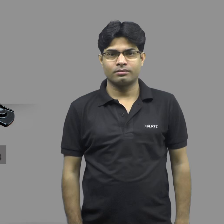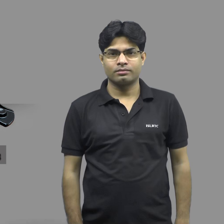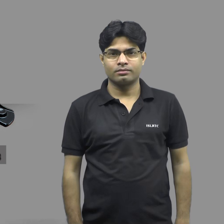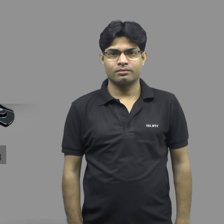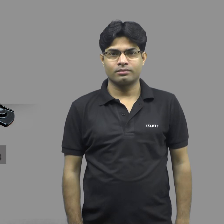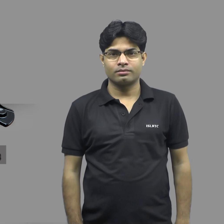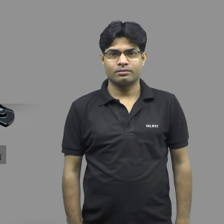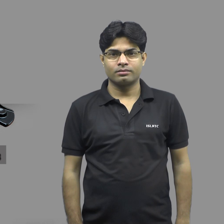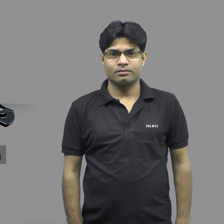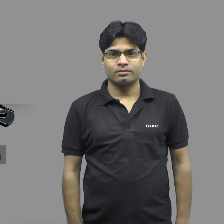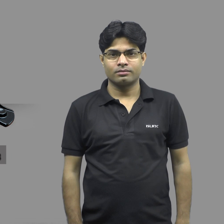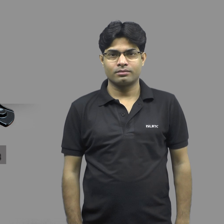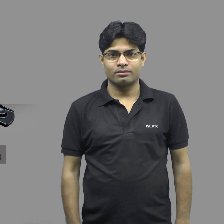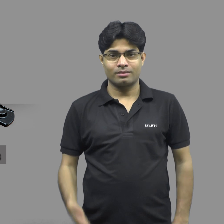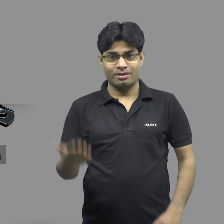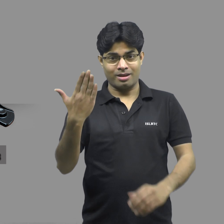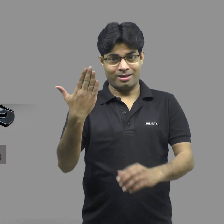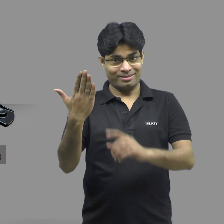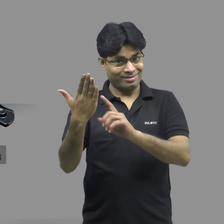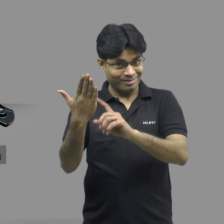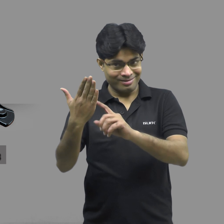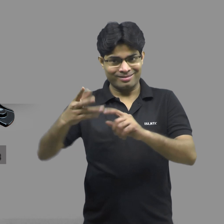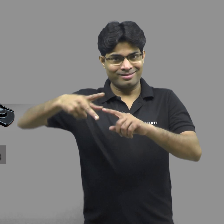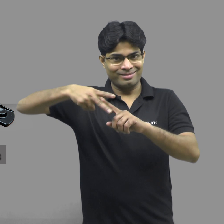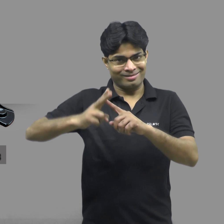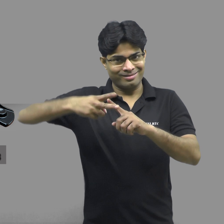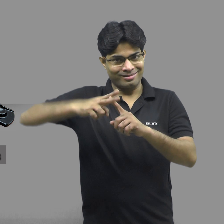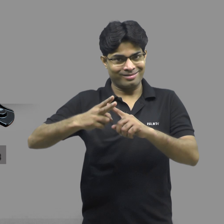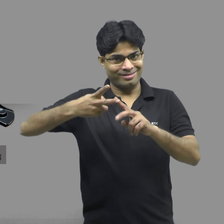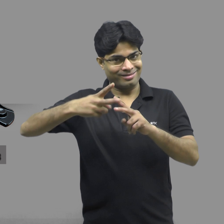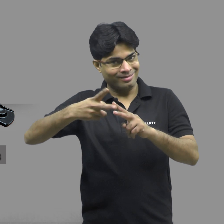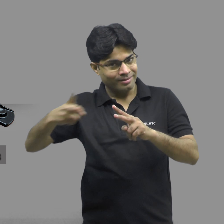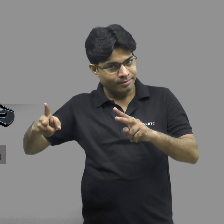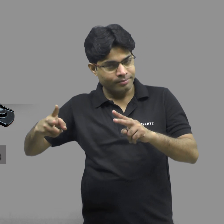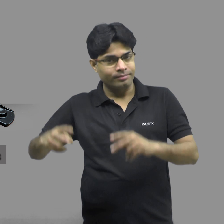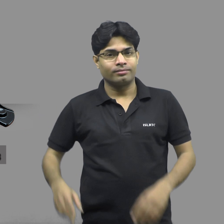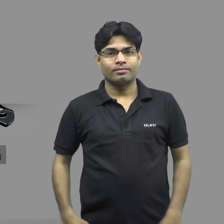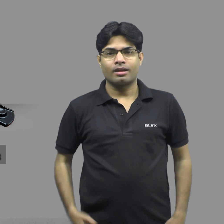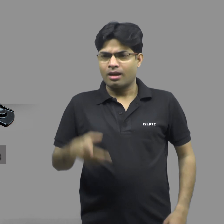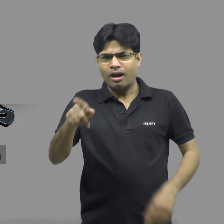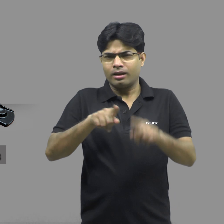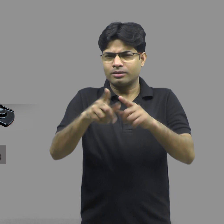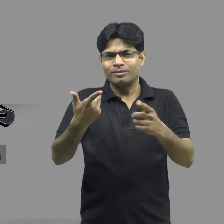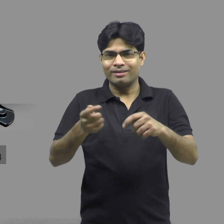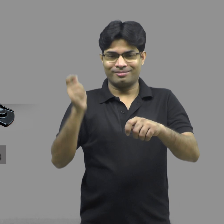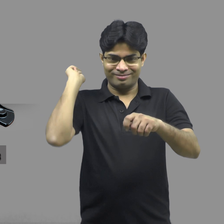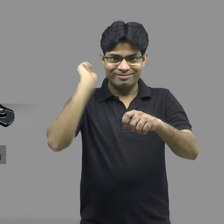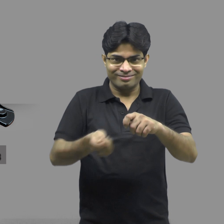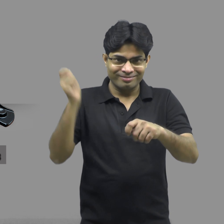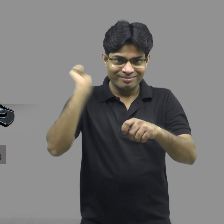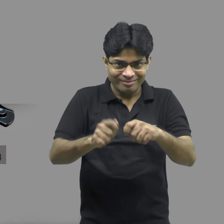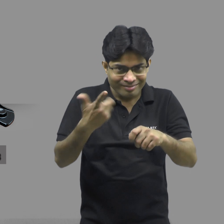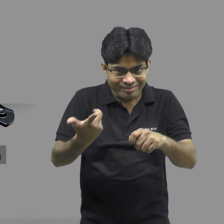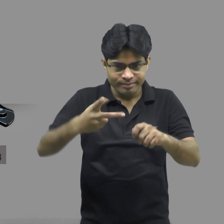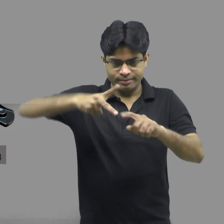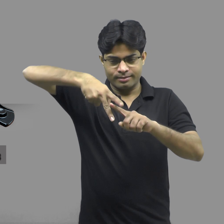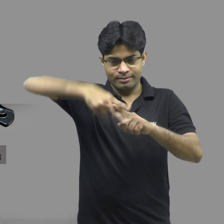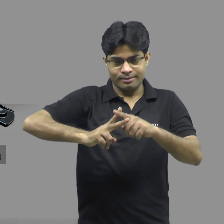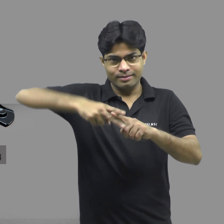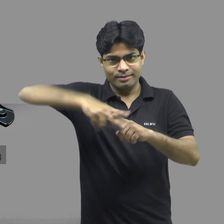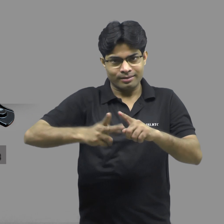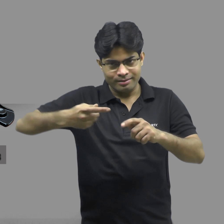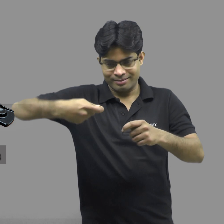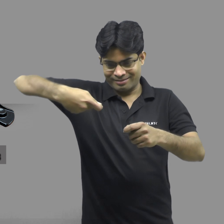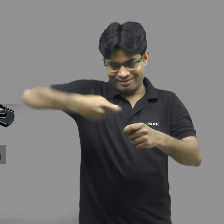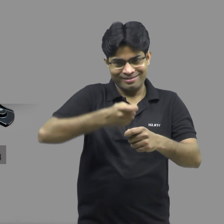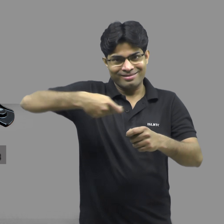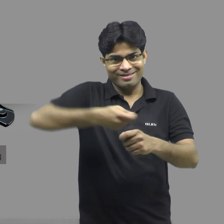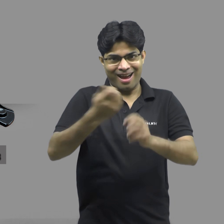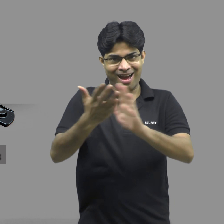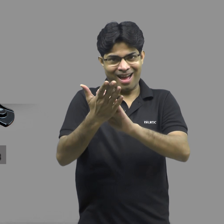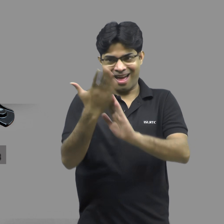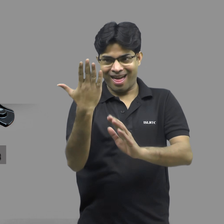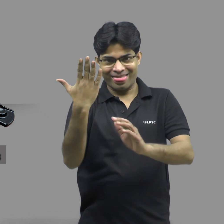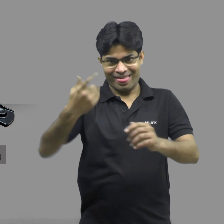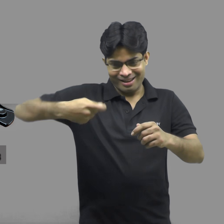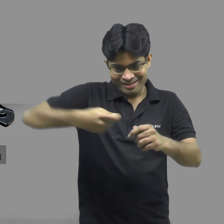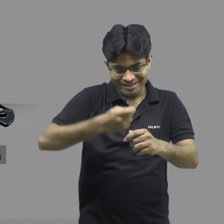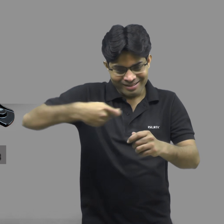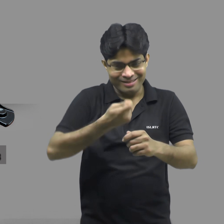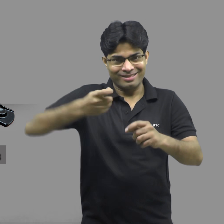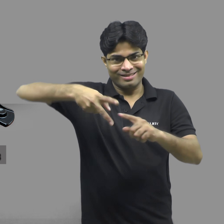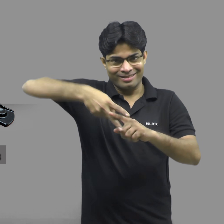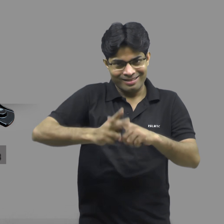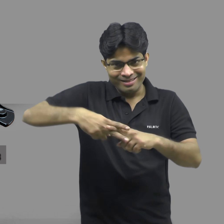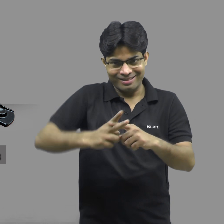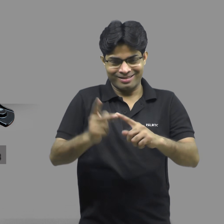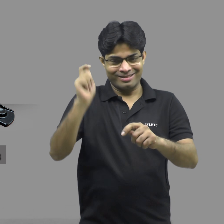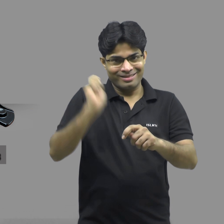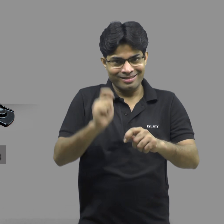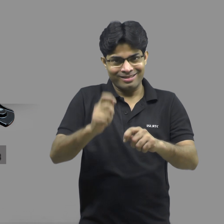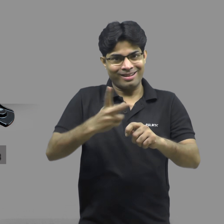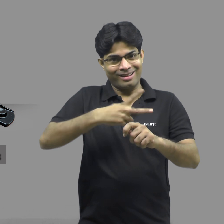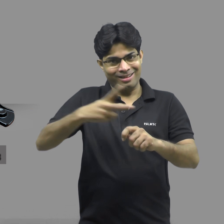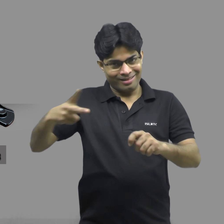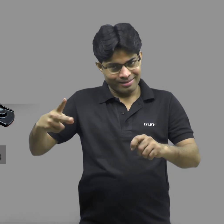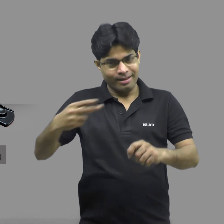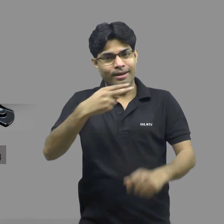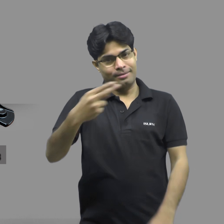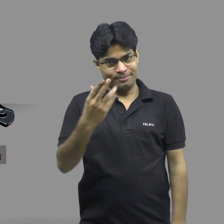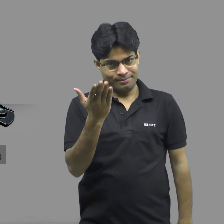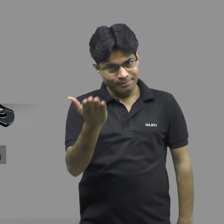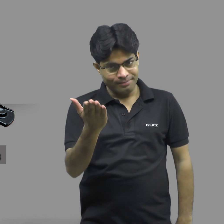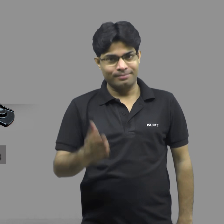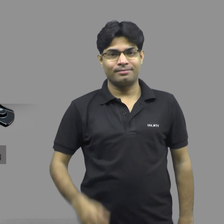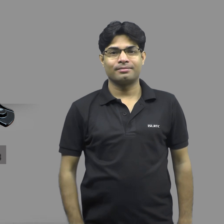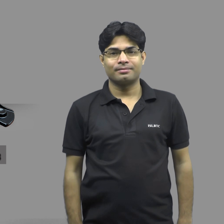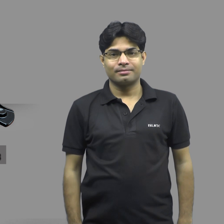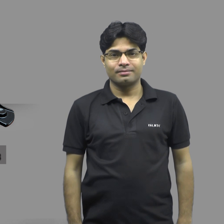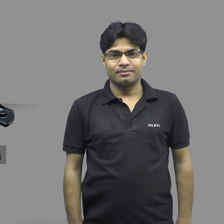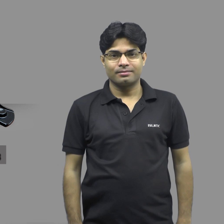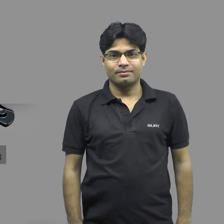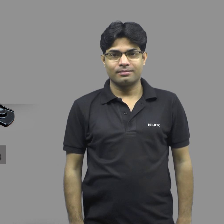Hand Tools